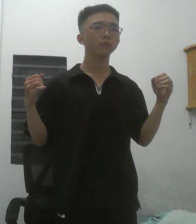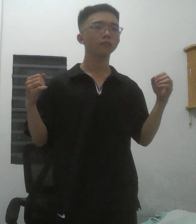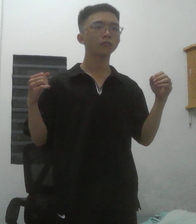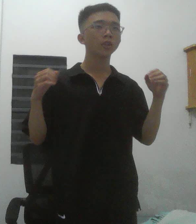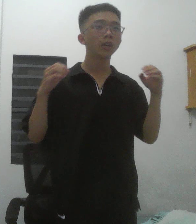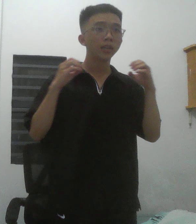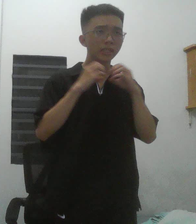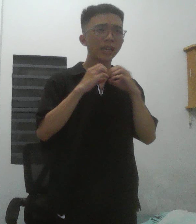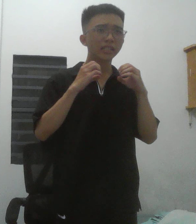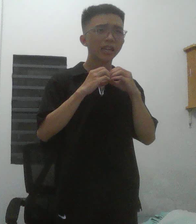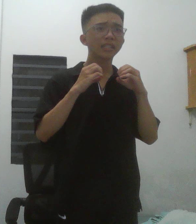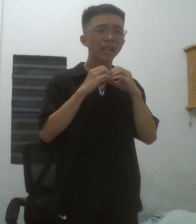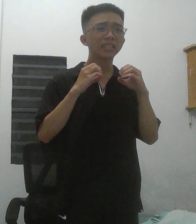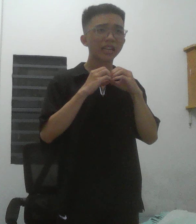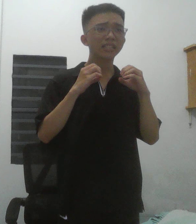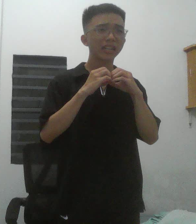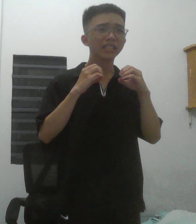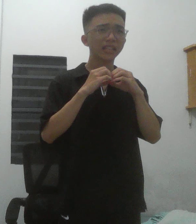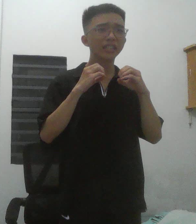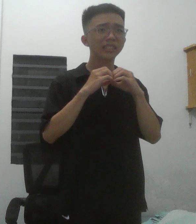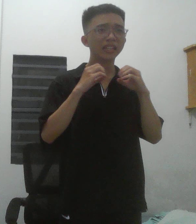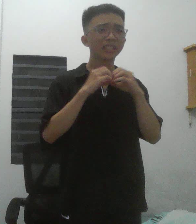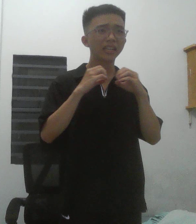cai nhau